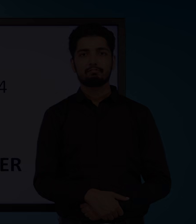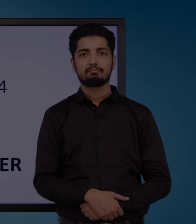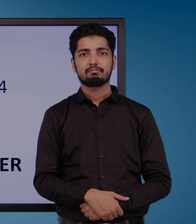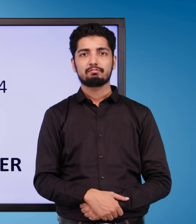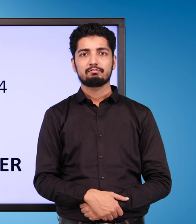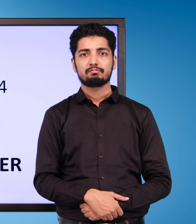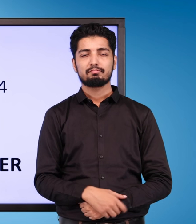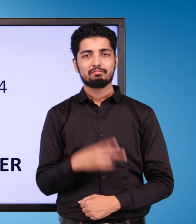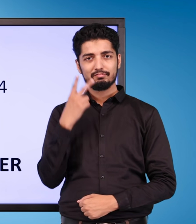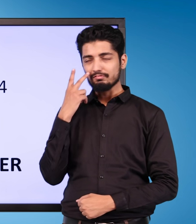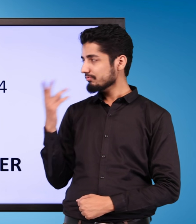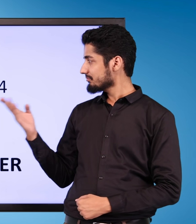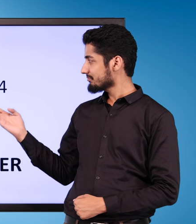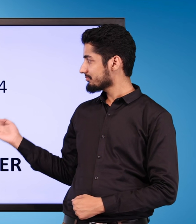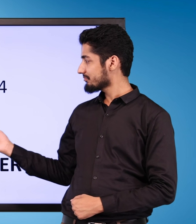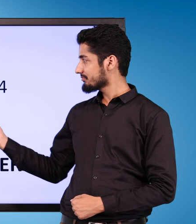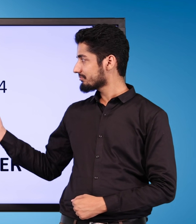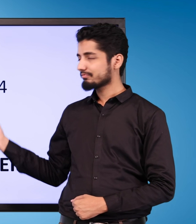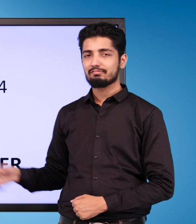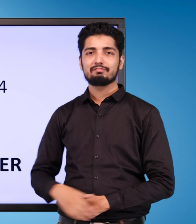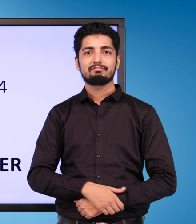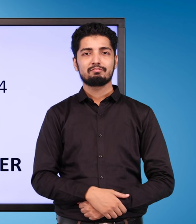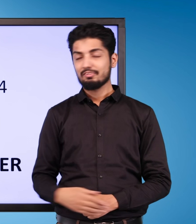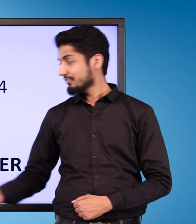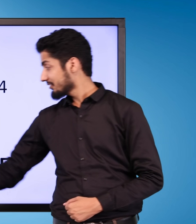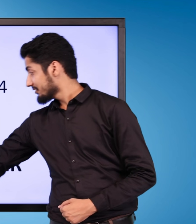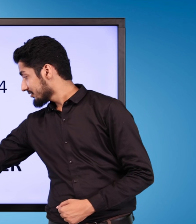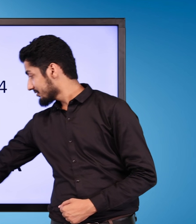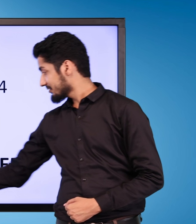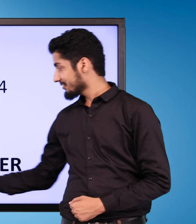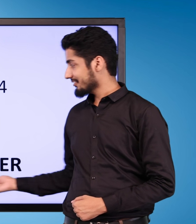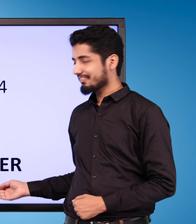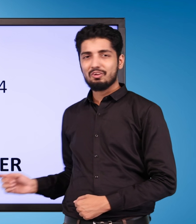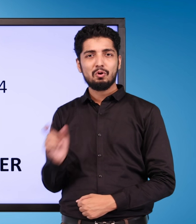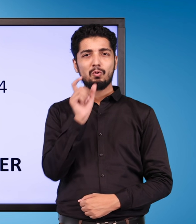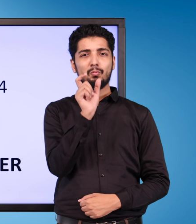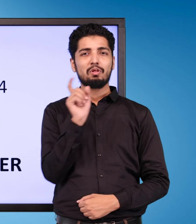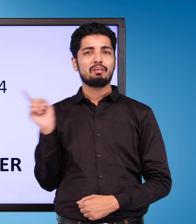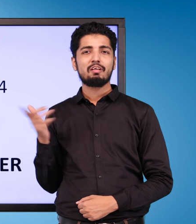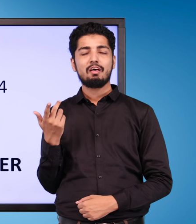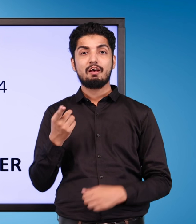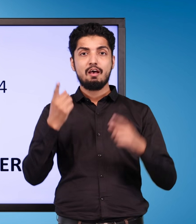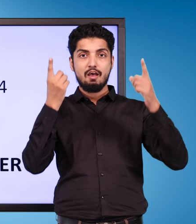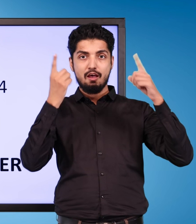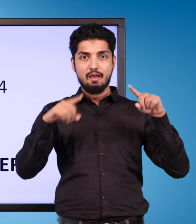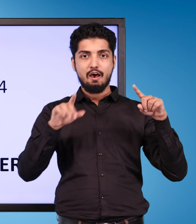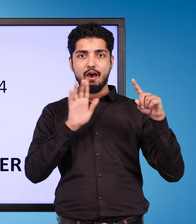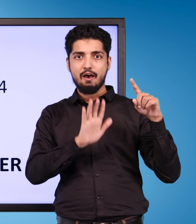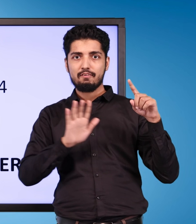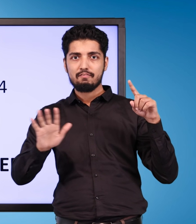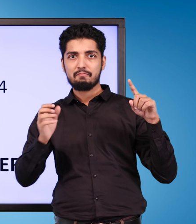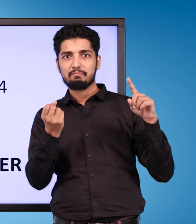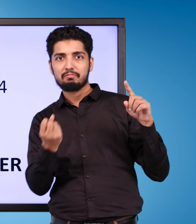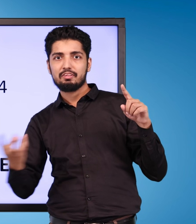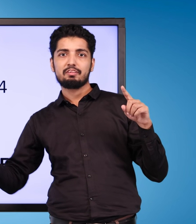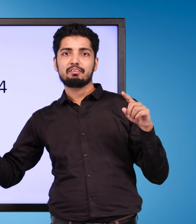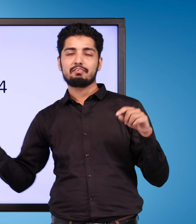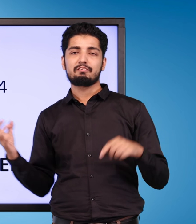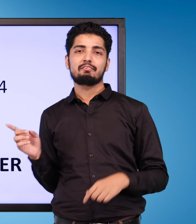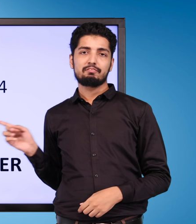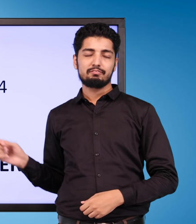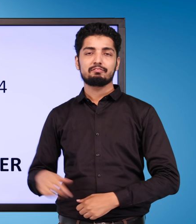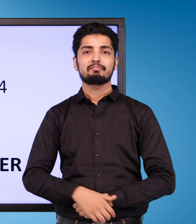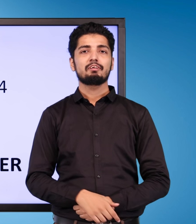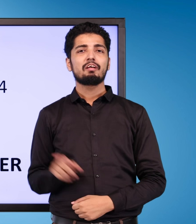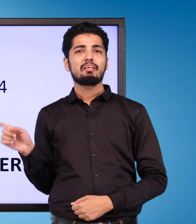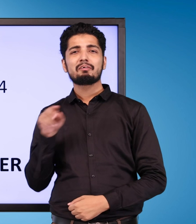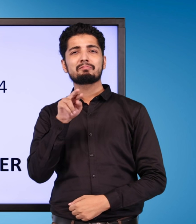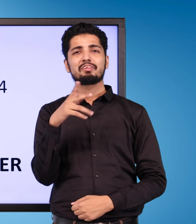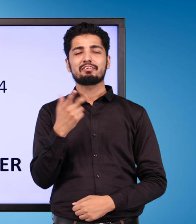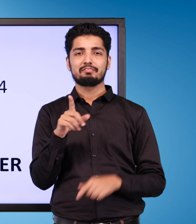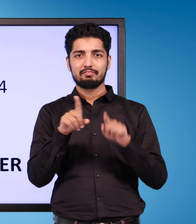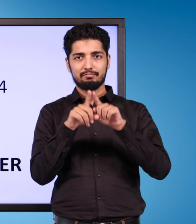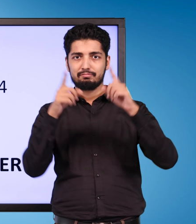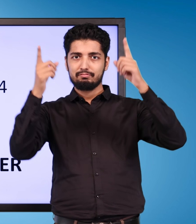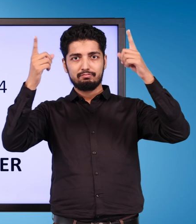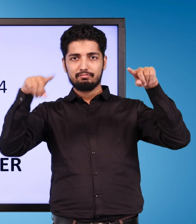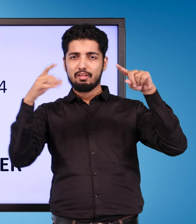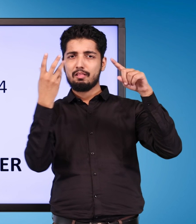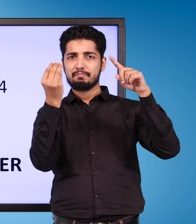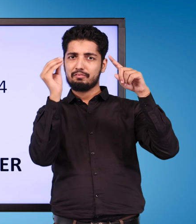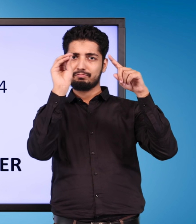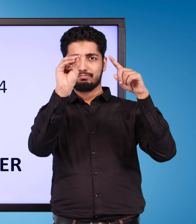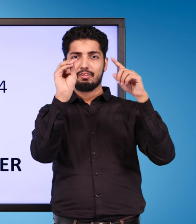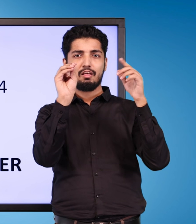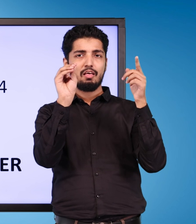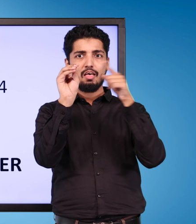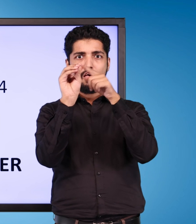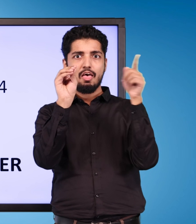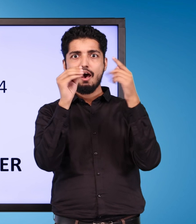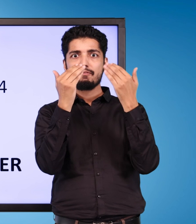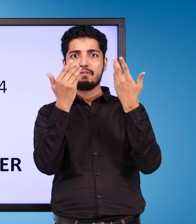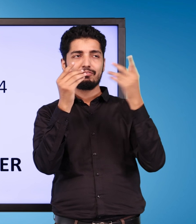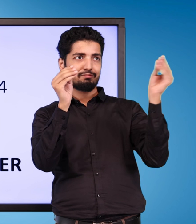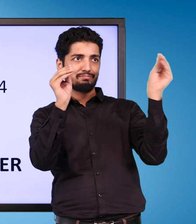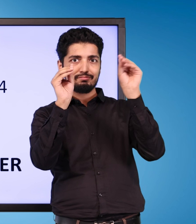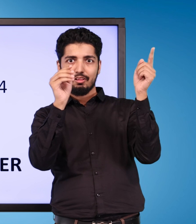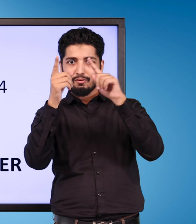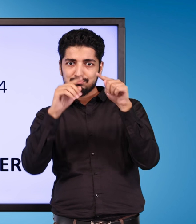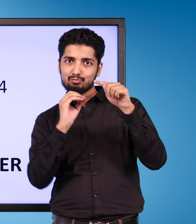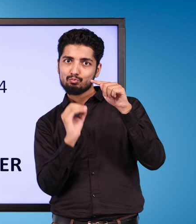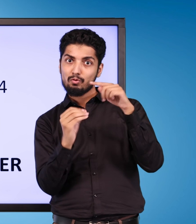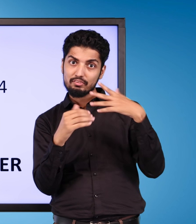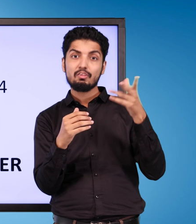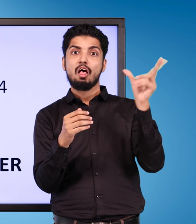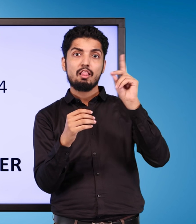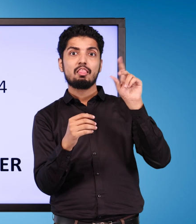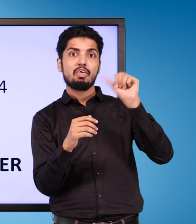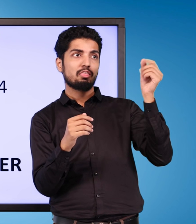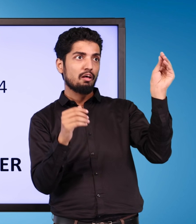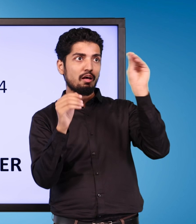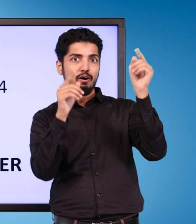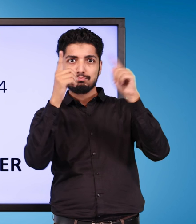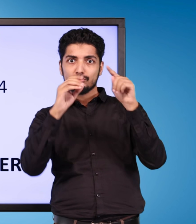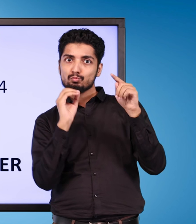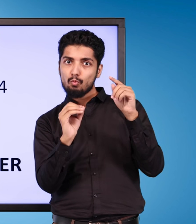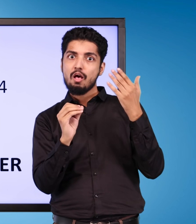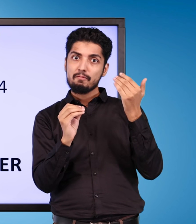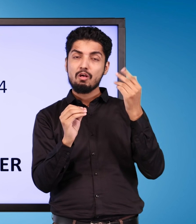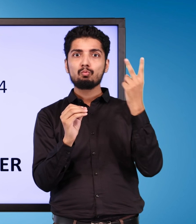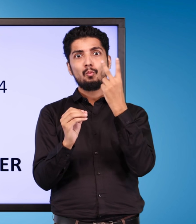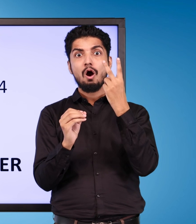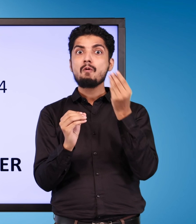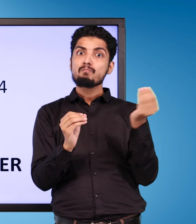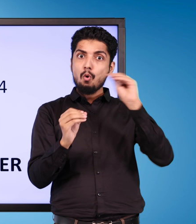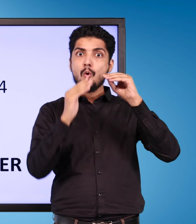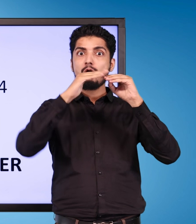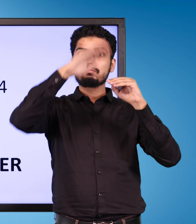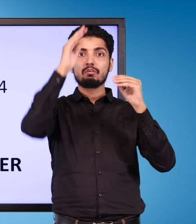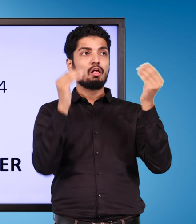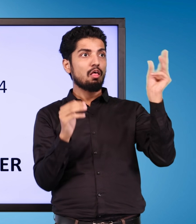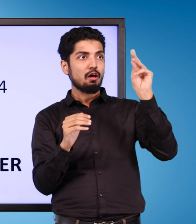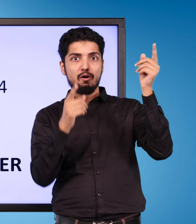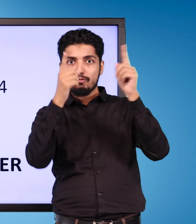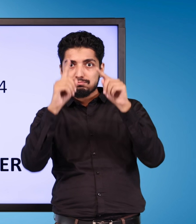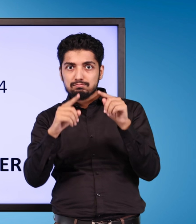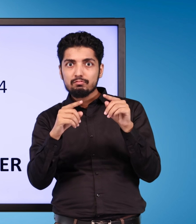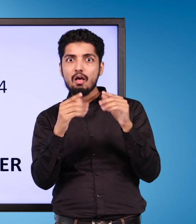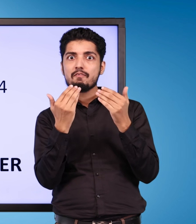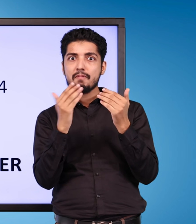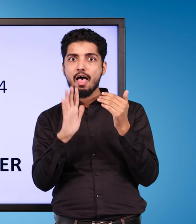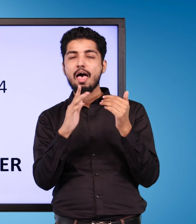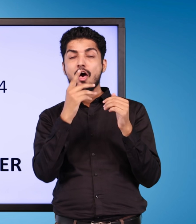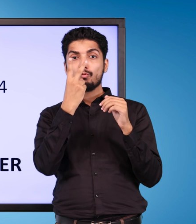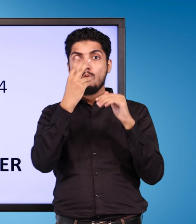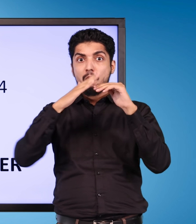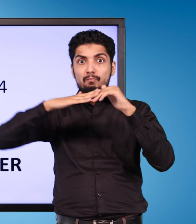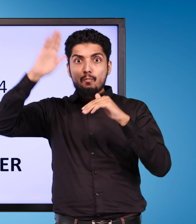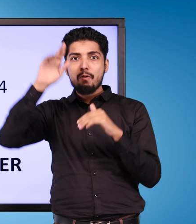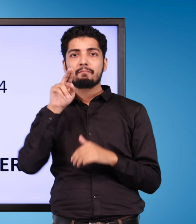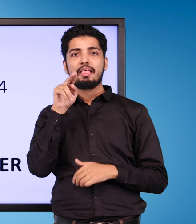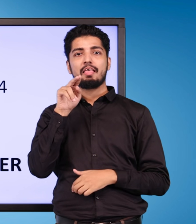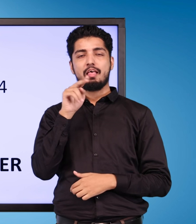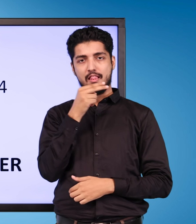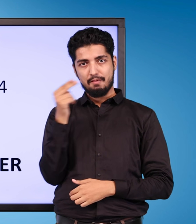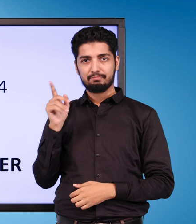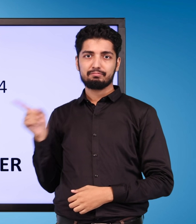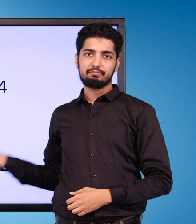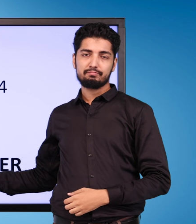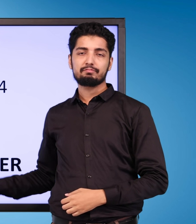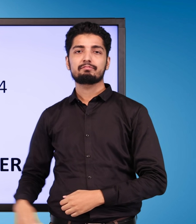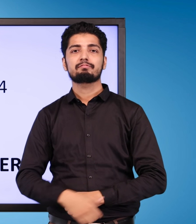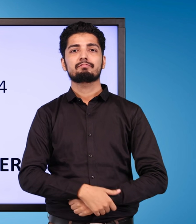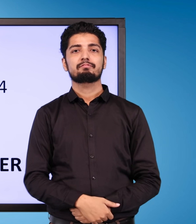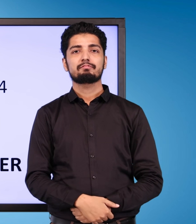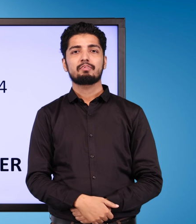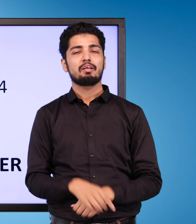Composite number This sign means composite number A number that has more than two factors Is called composite number